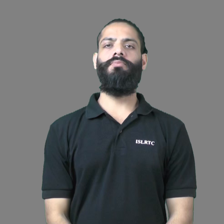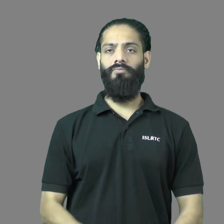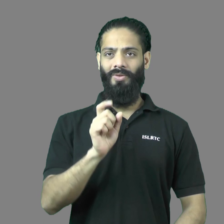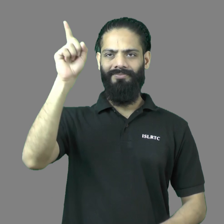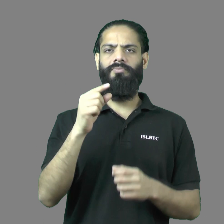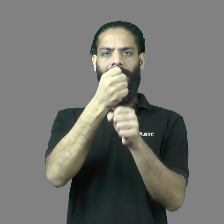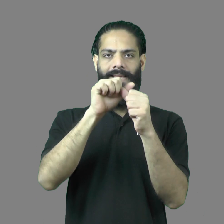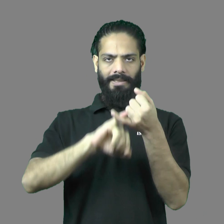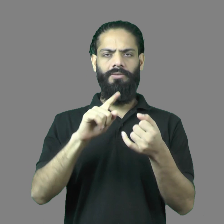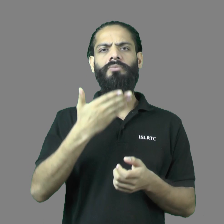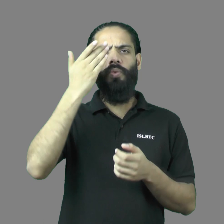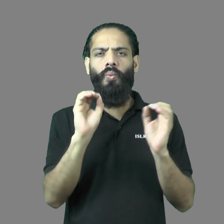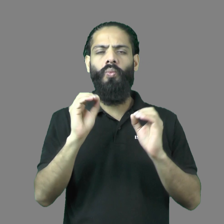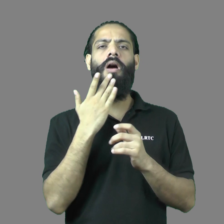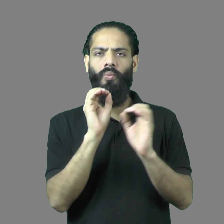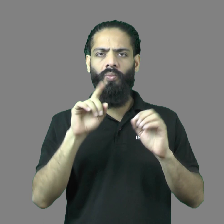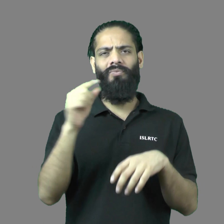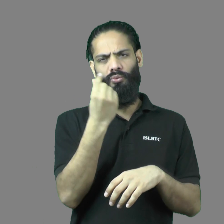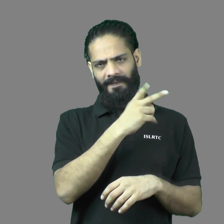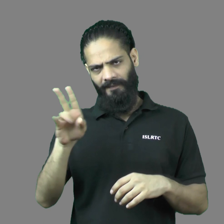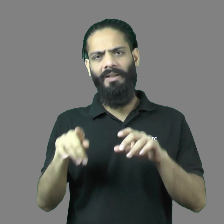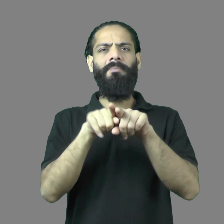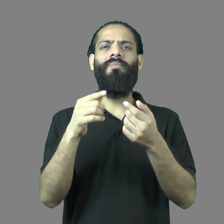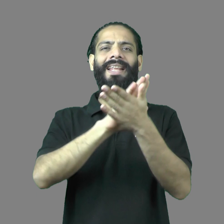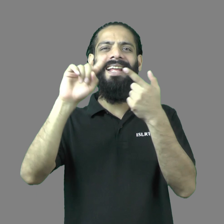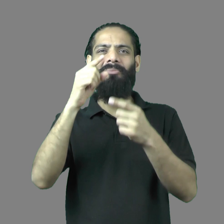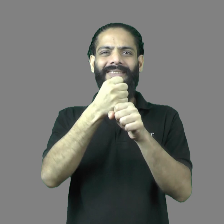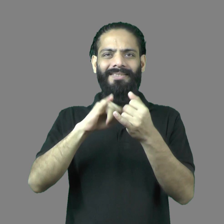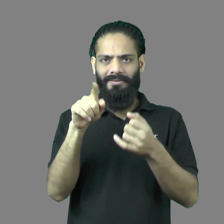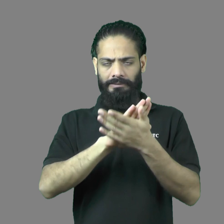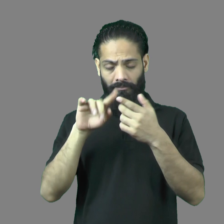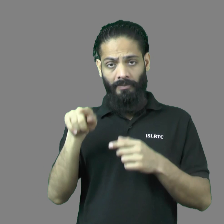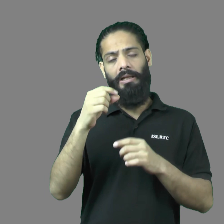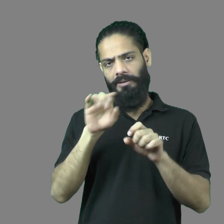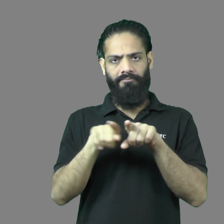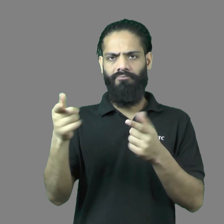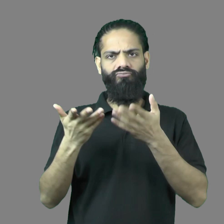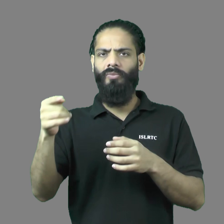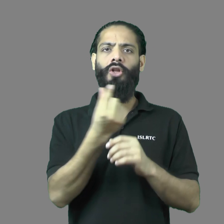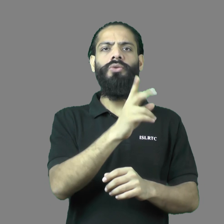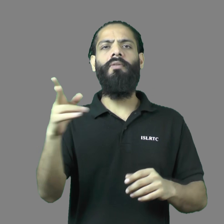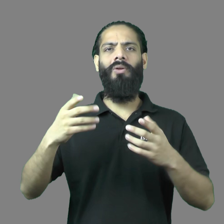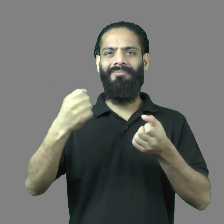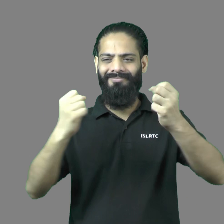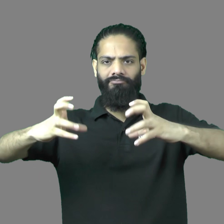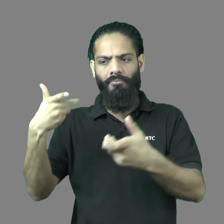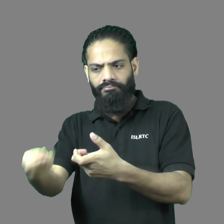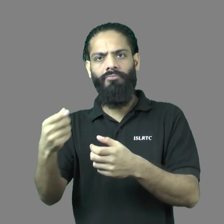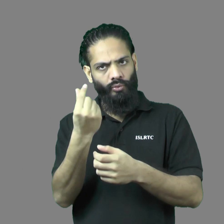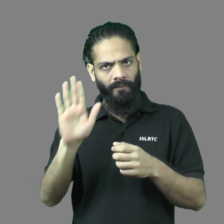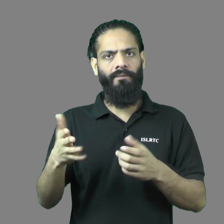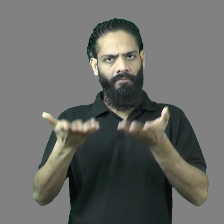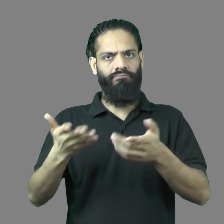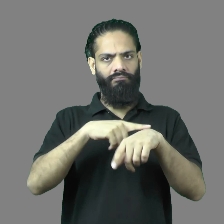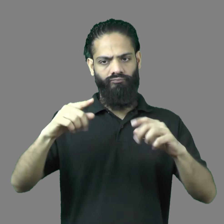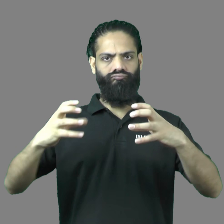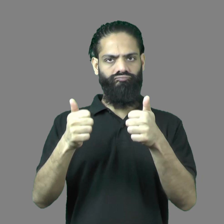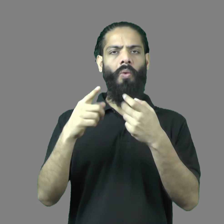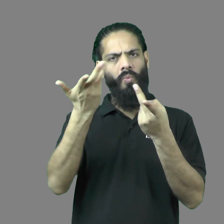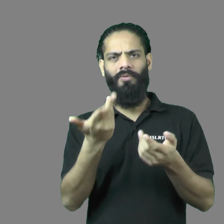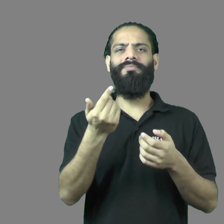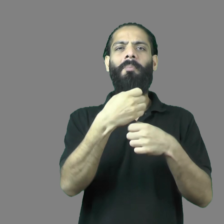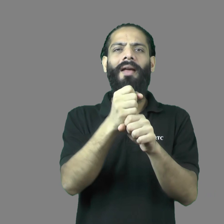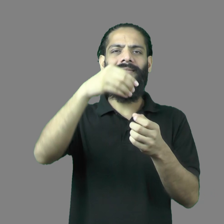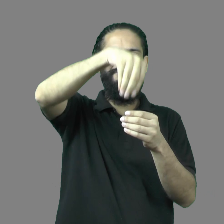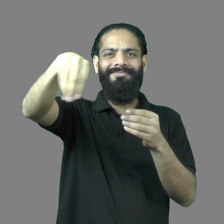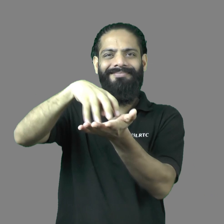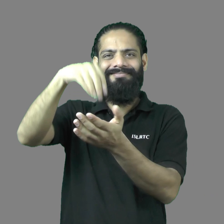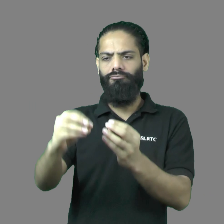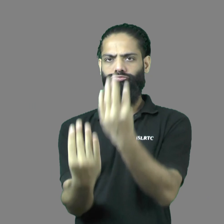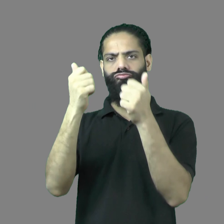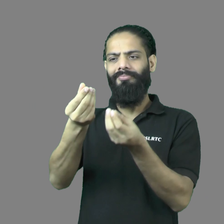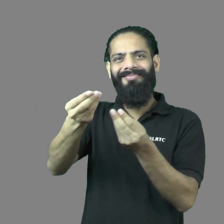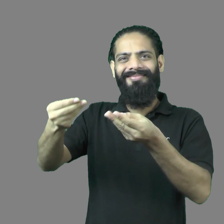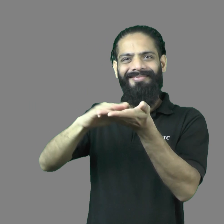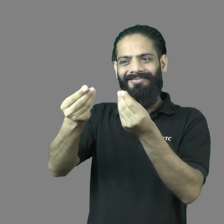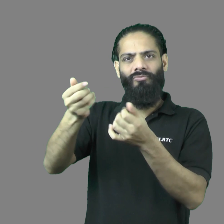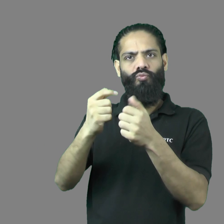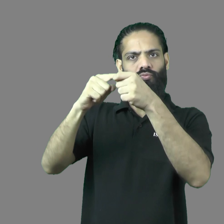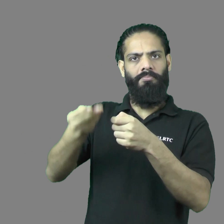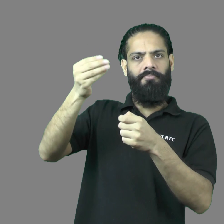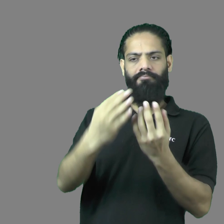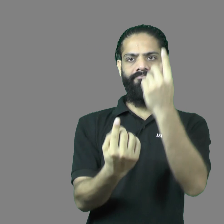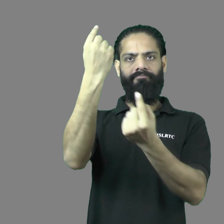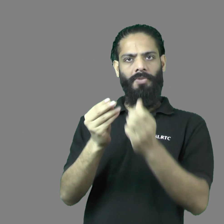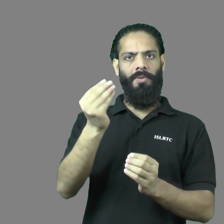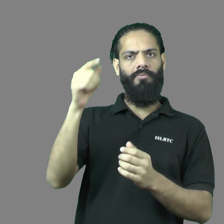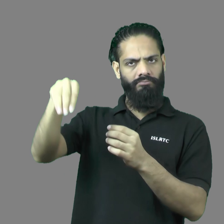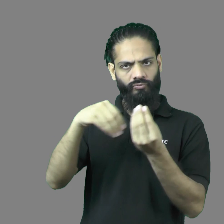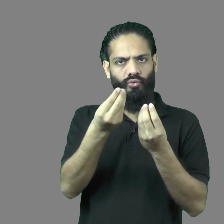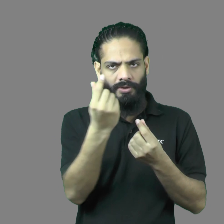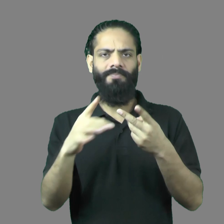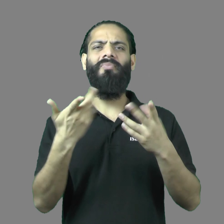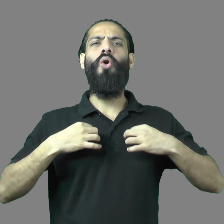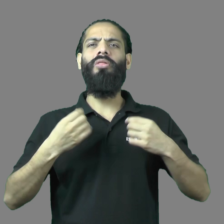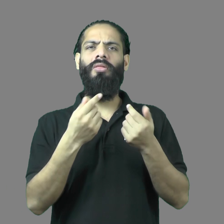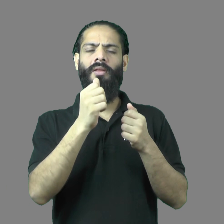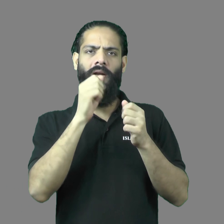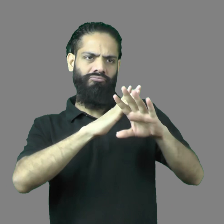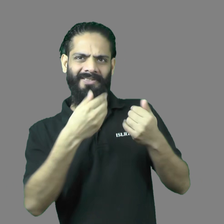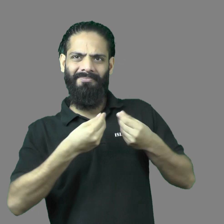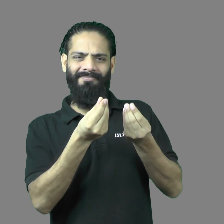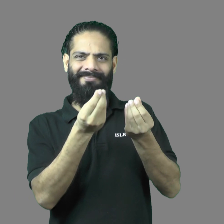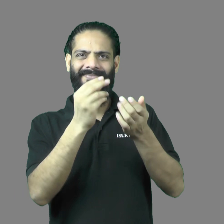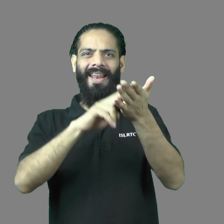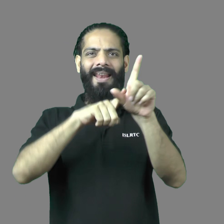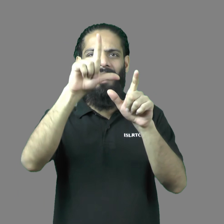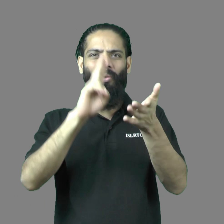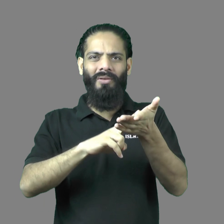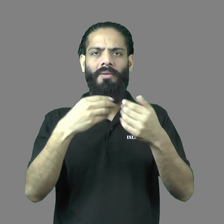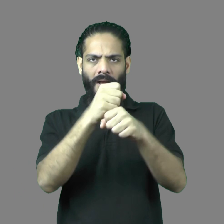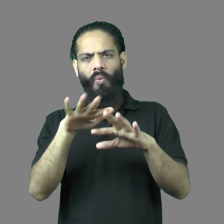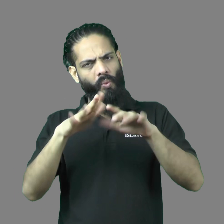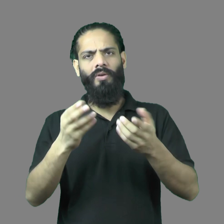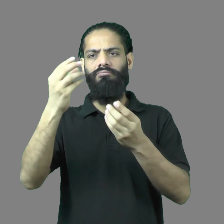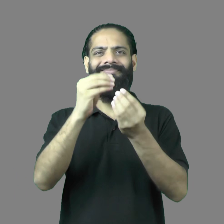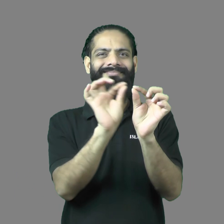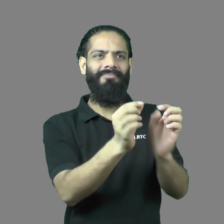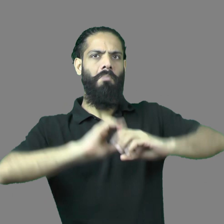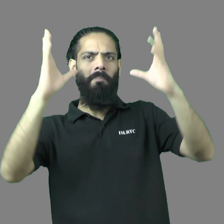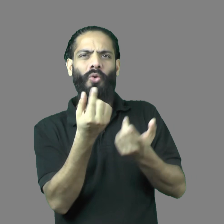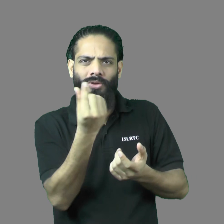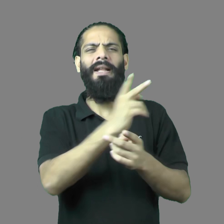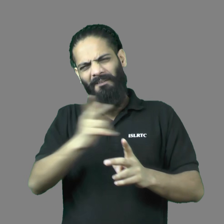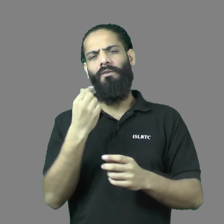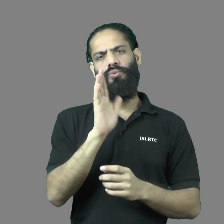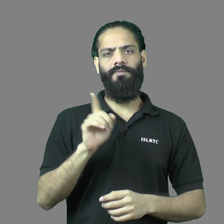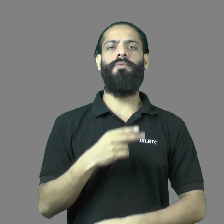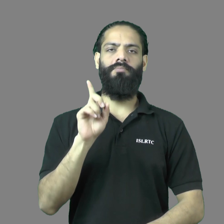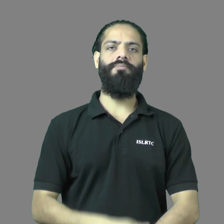Nitrogen